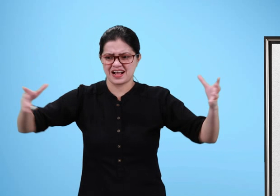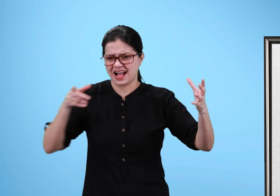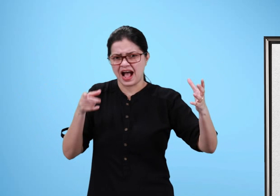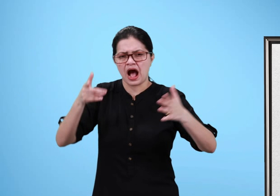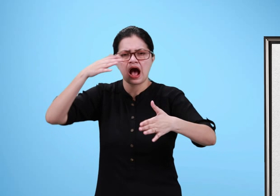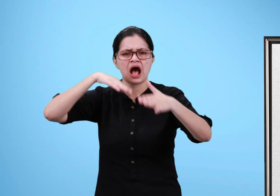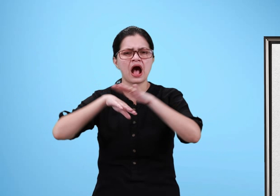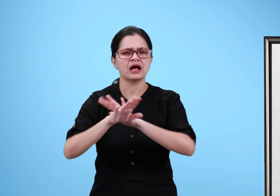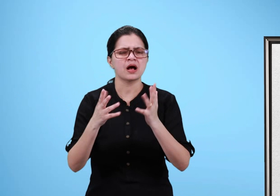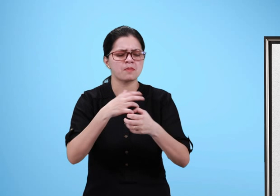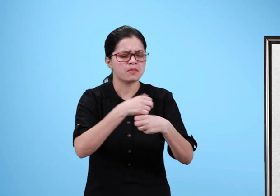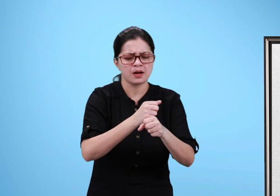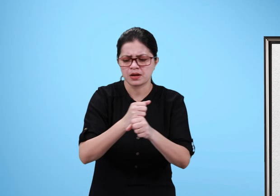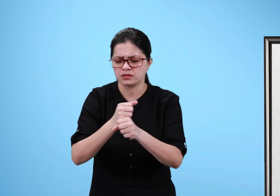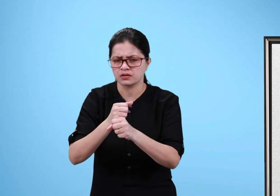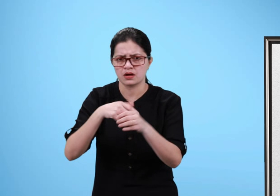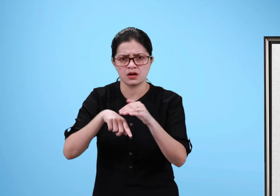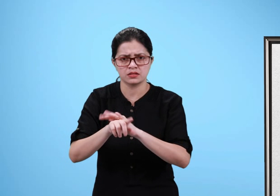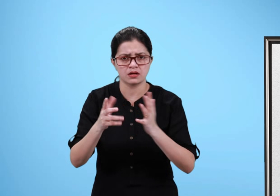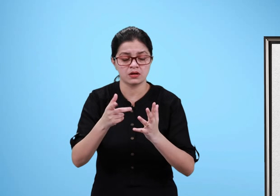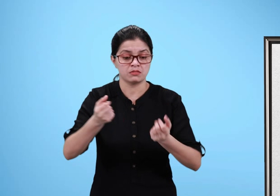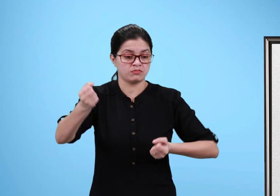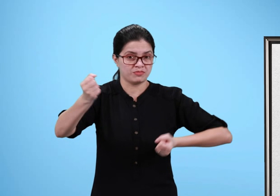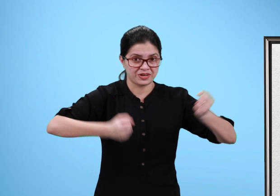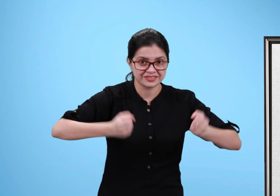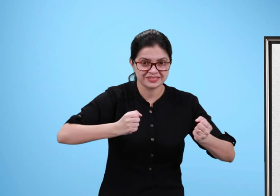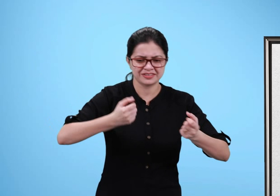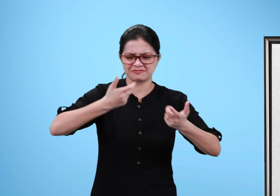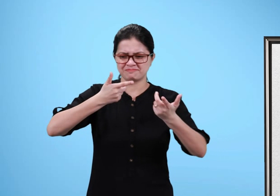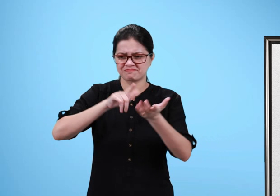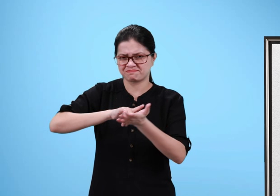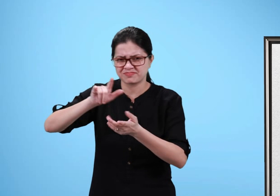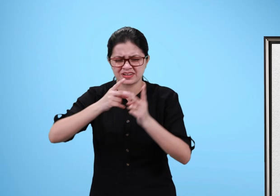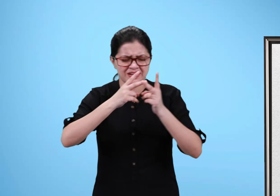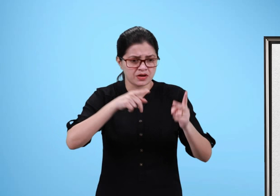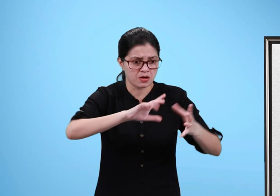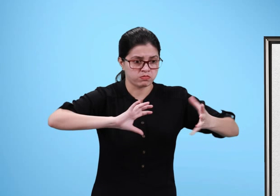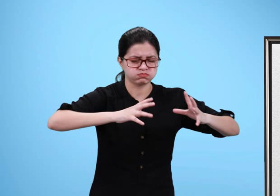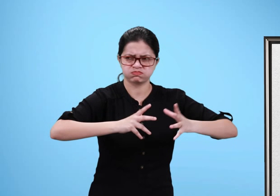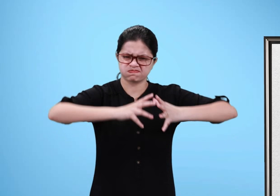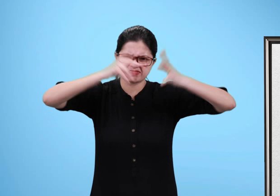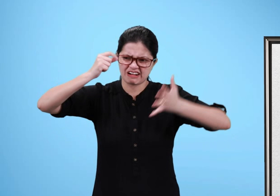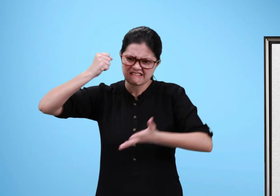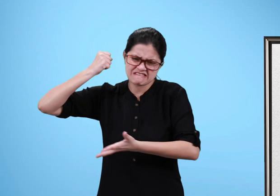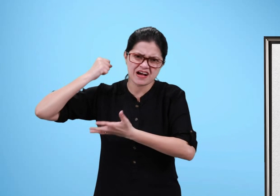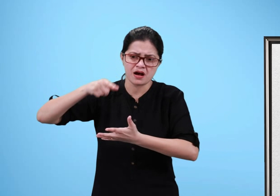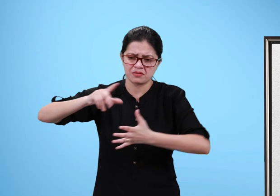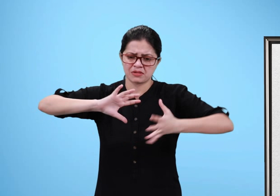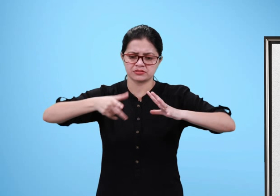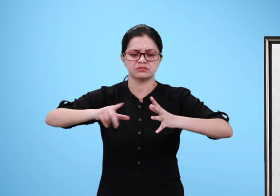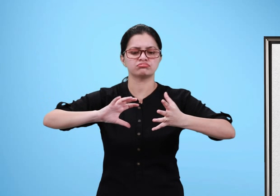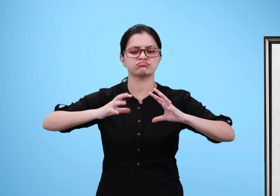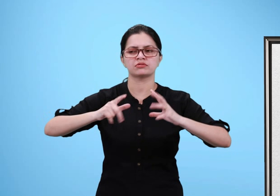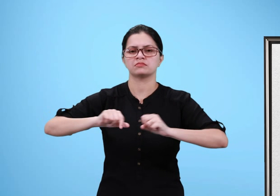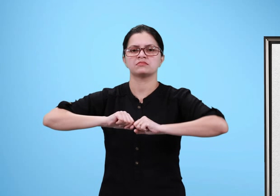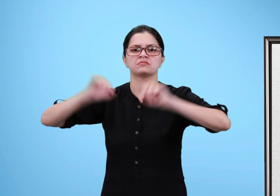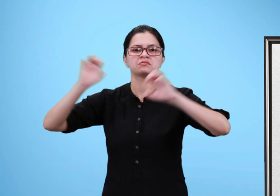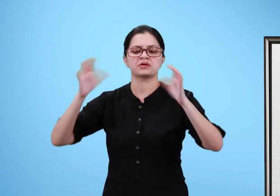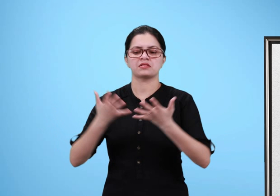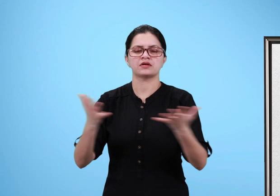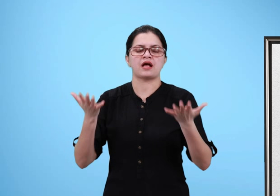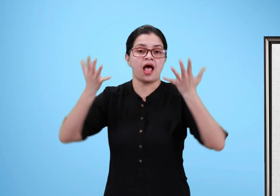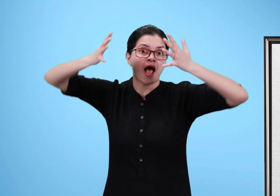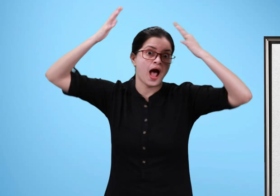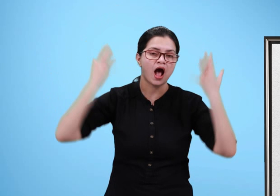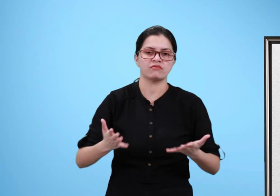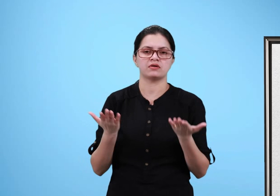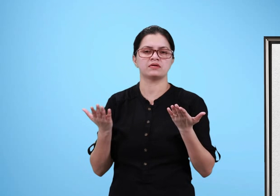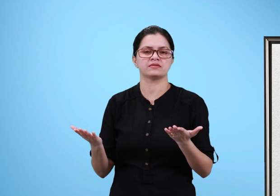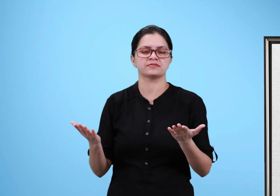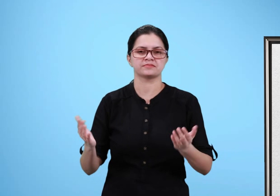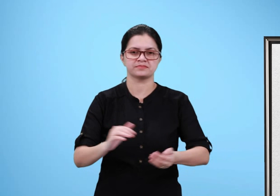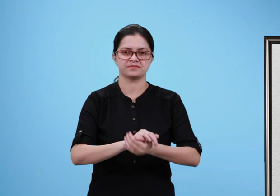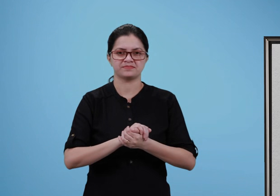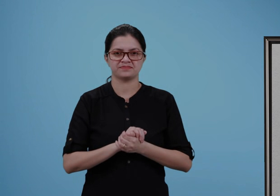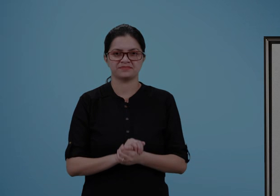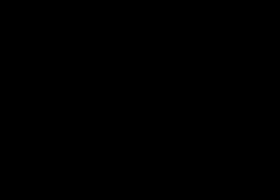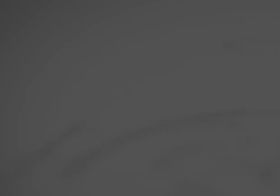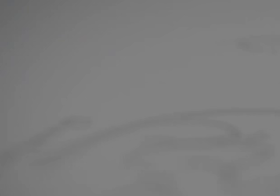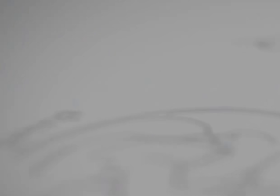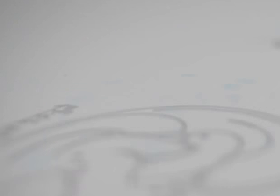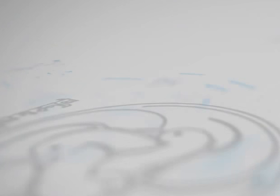are large scale industries.